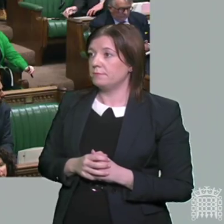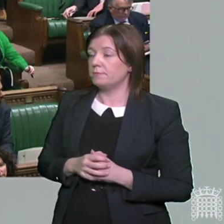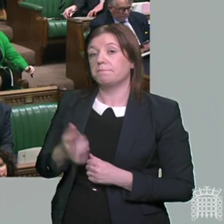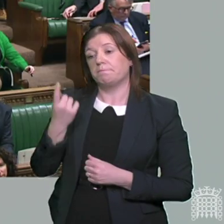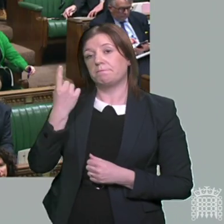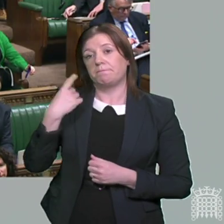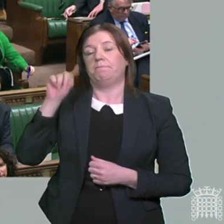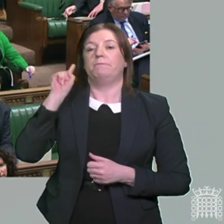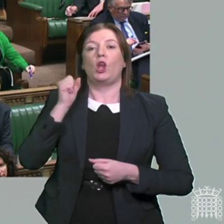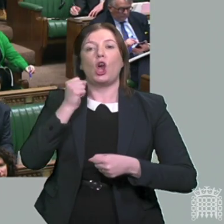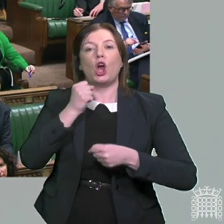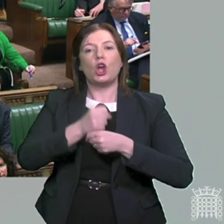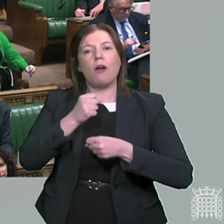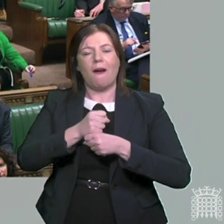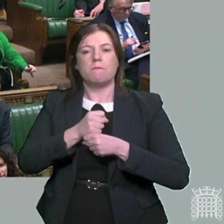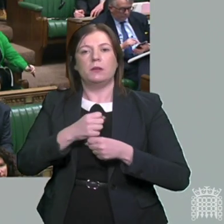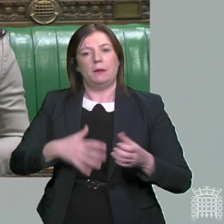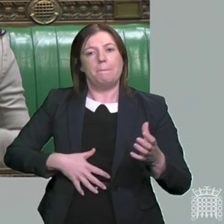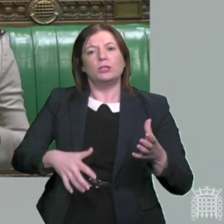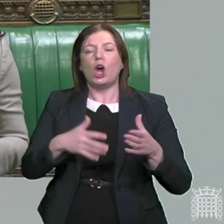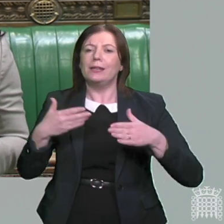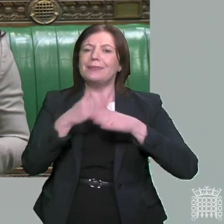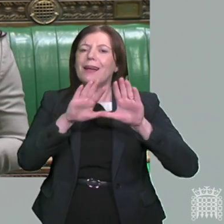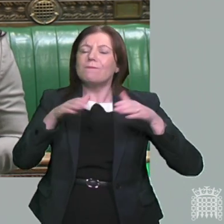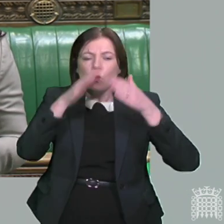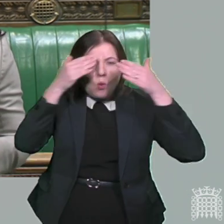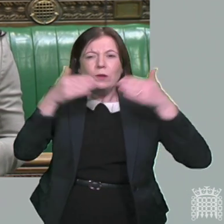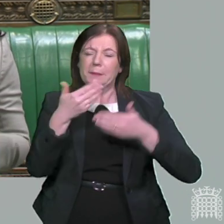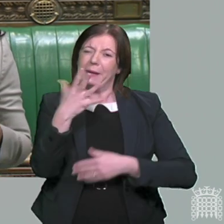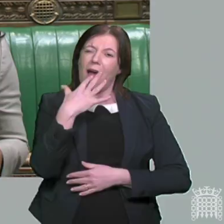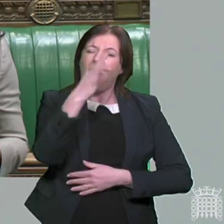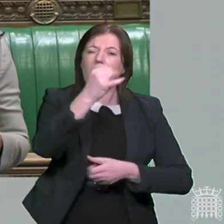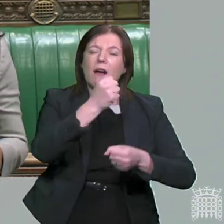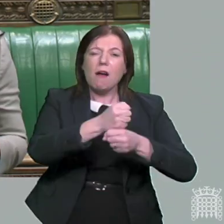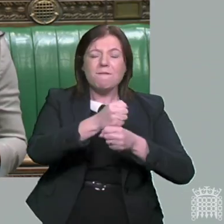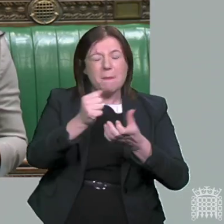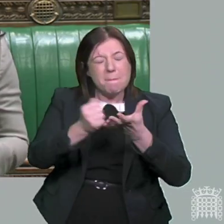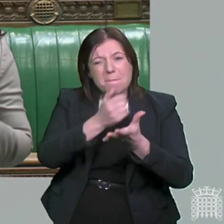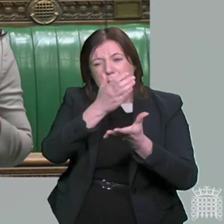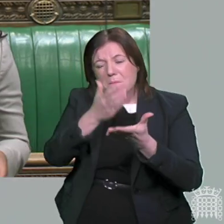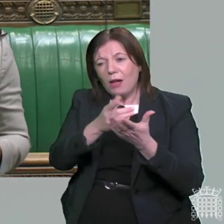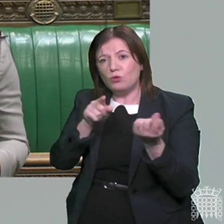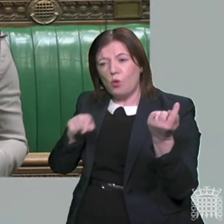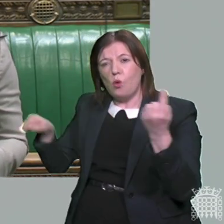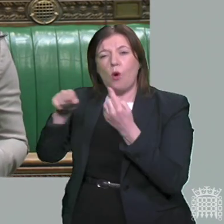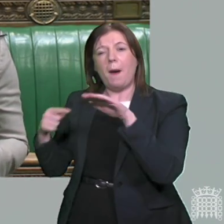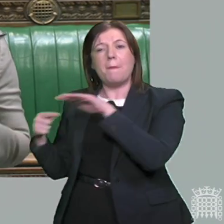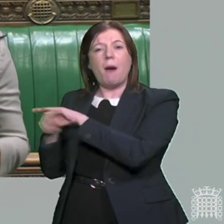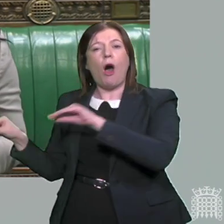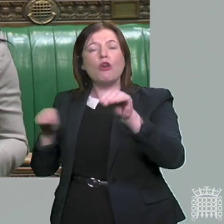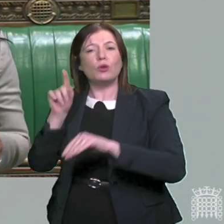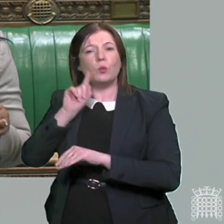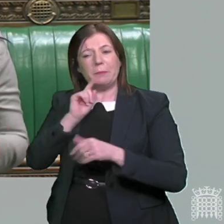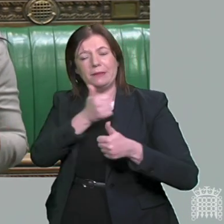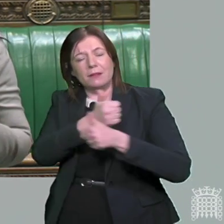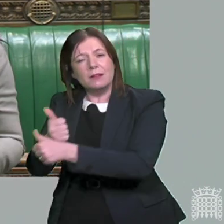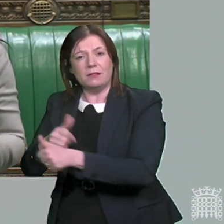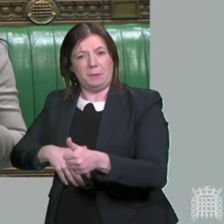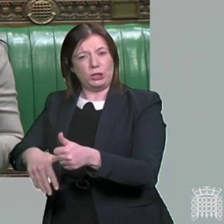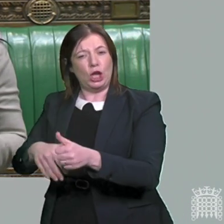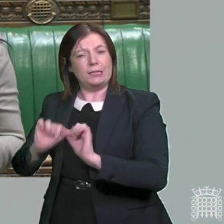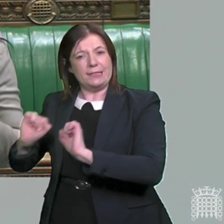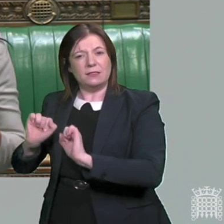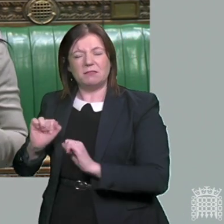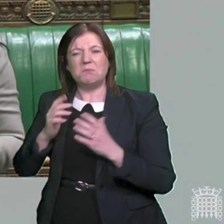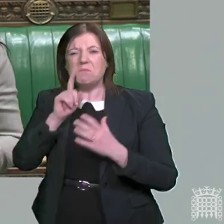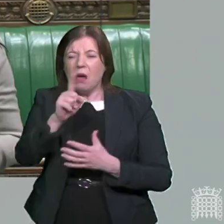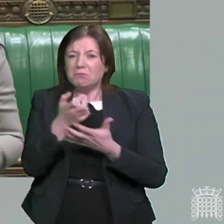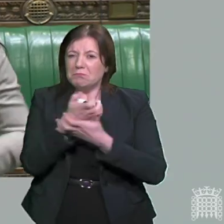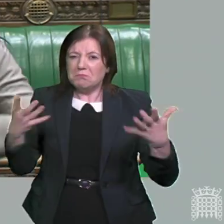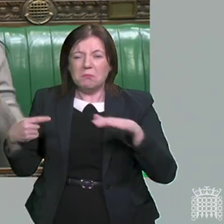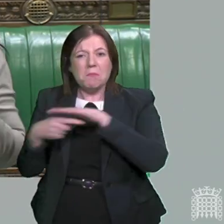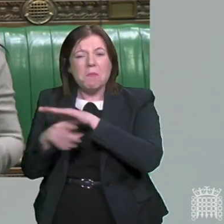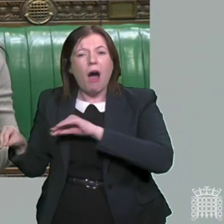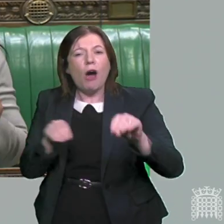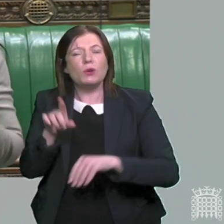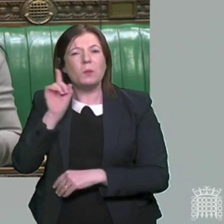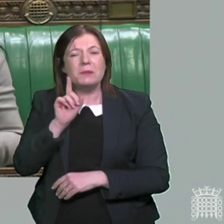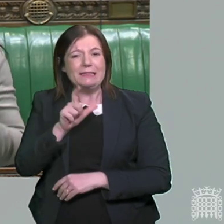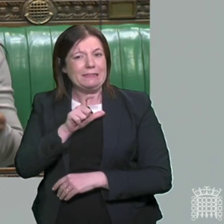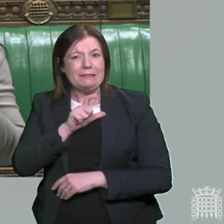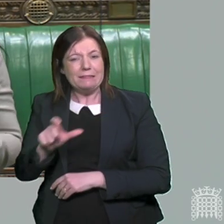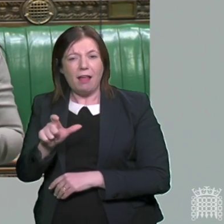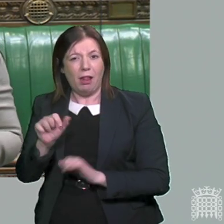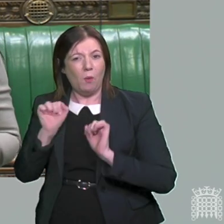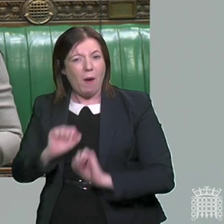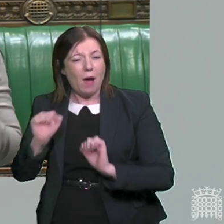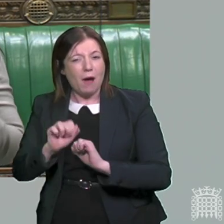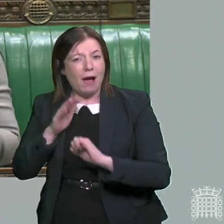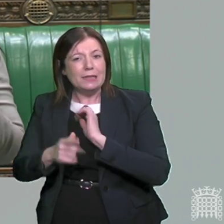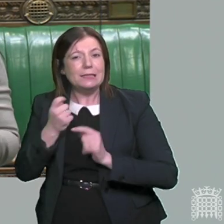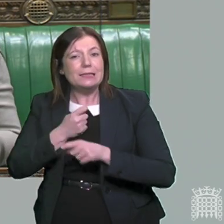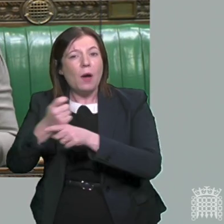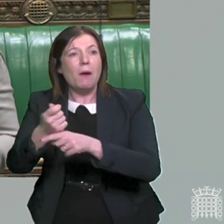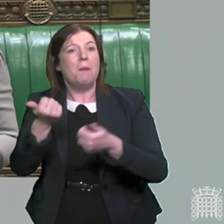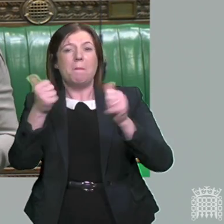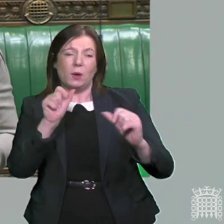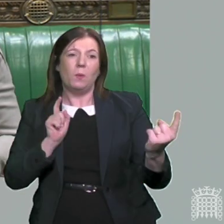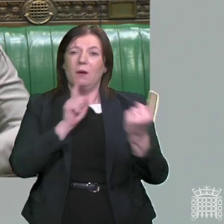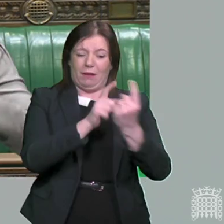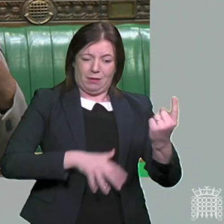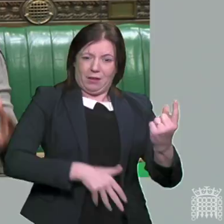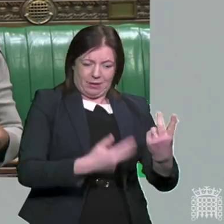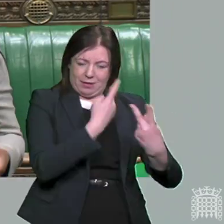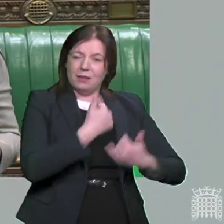Last year, the Government’s maternity taskforce pleaded with the Government to provide better maternity care for migrant women, but eight in 10 refugee and migrant women are still waiting more than 10 weeks to get their first antenatal care.